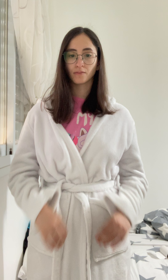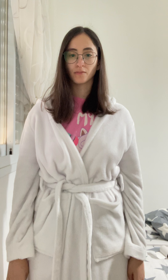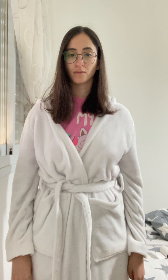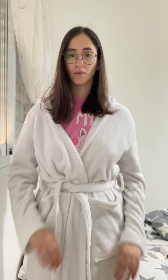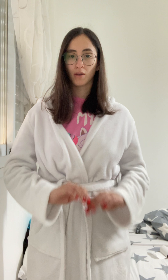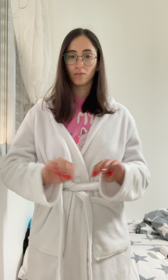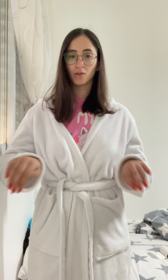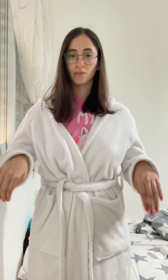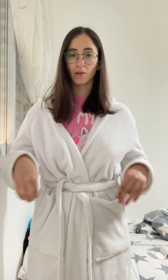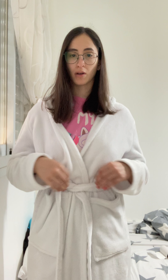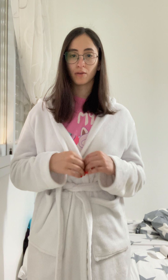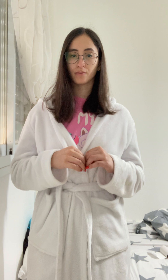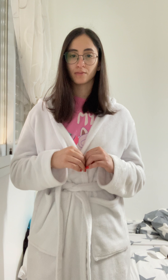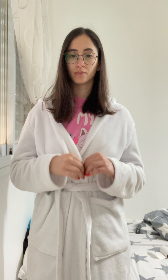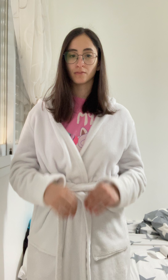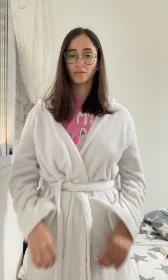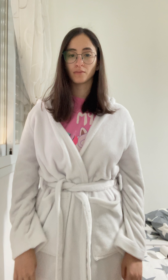משפחה